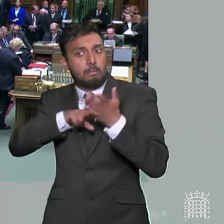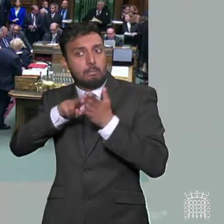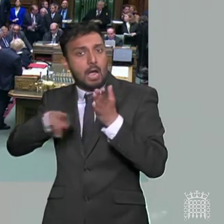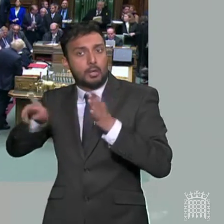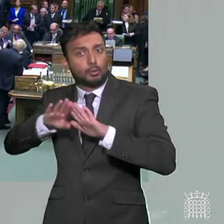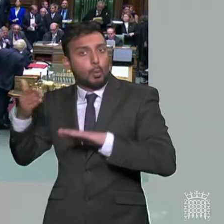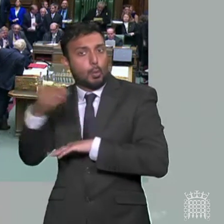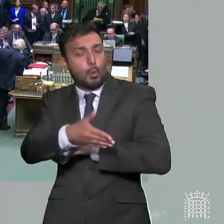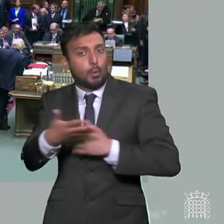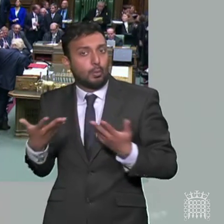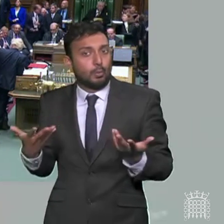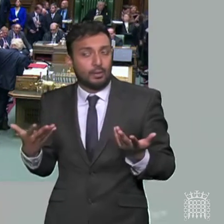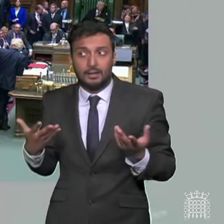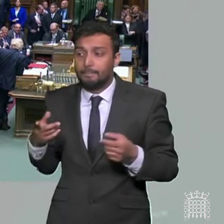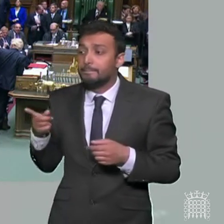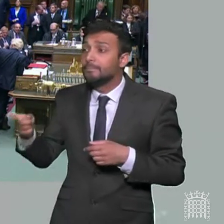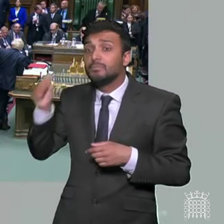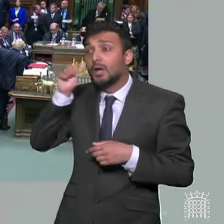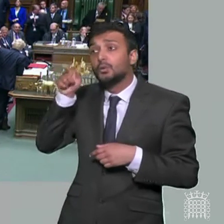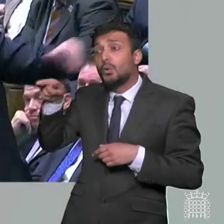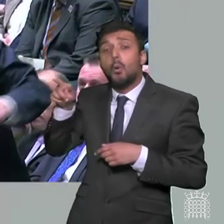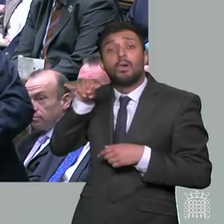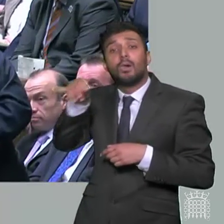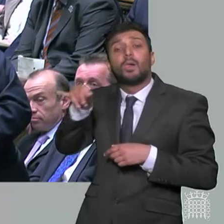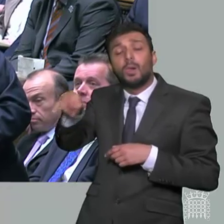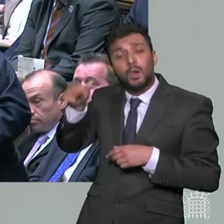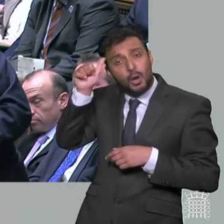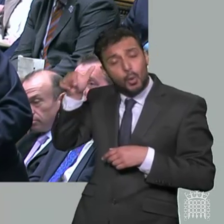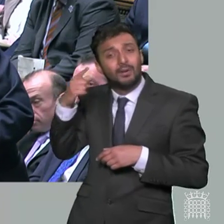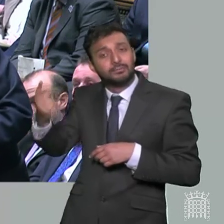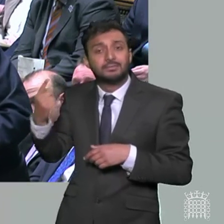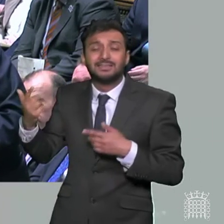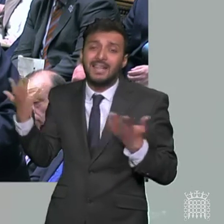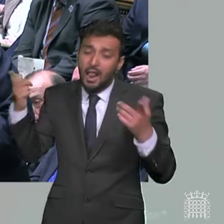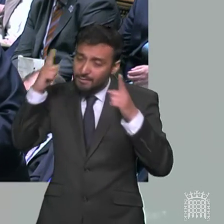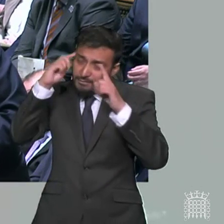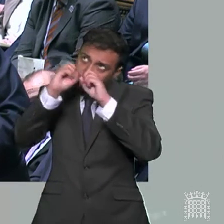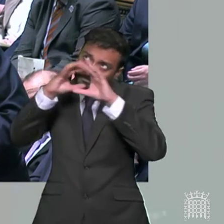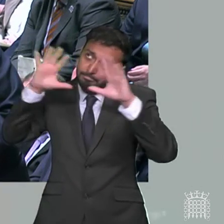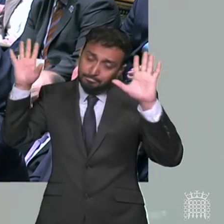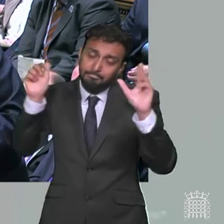I know my honourable Friend is not a cynic; he is one of nature’s idealists.